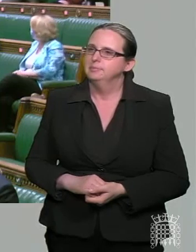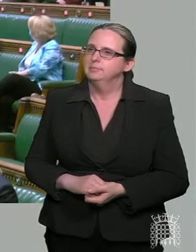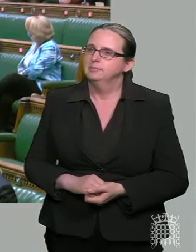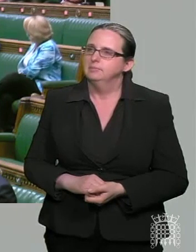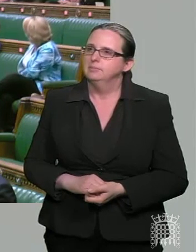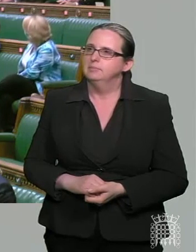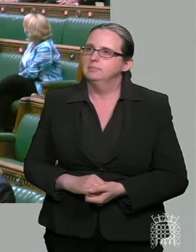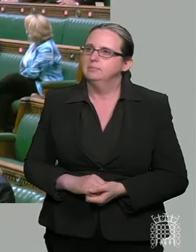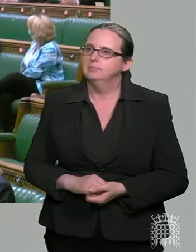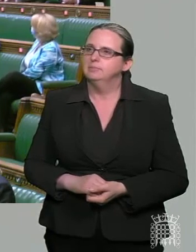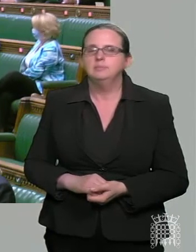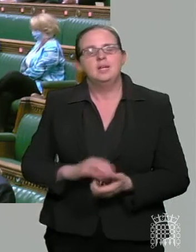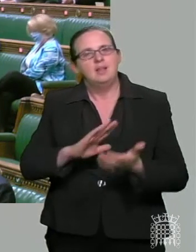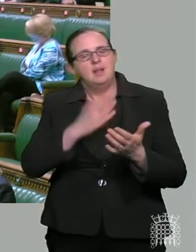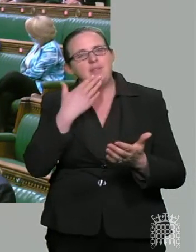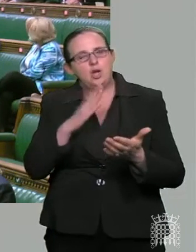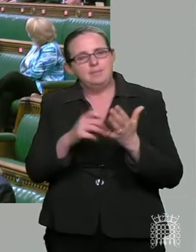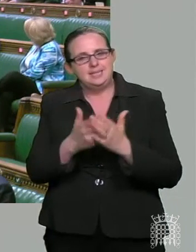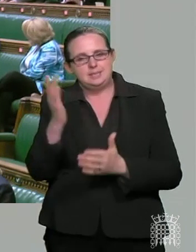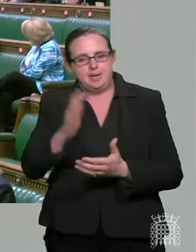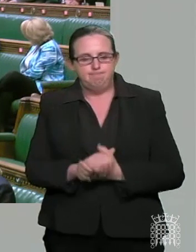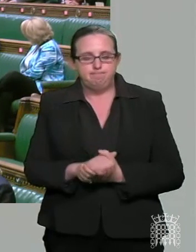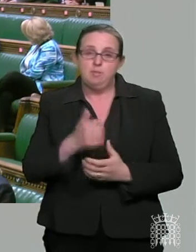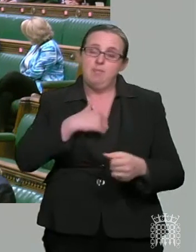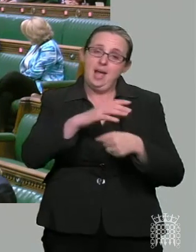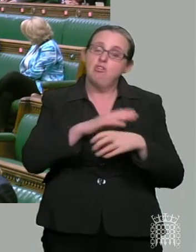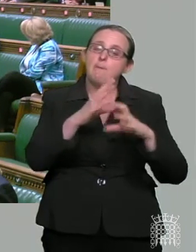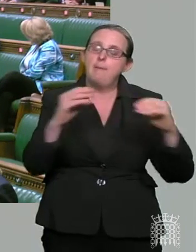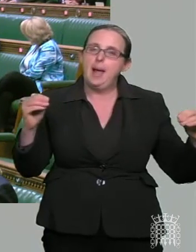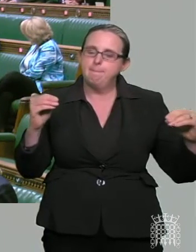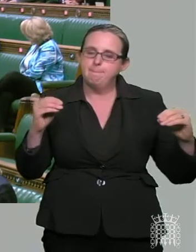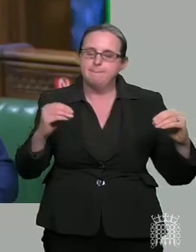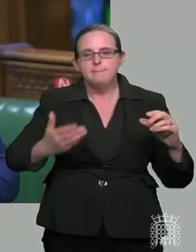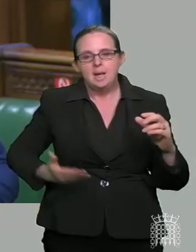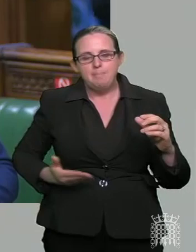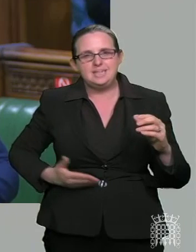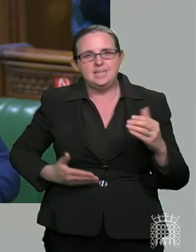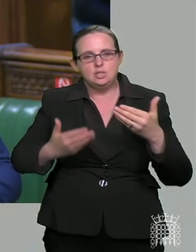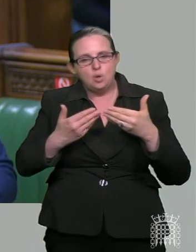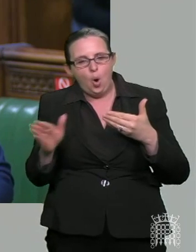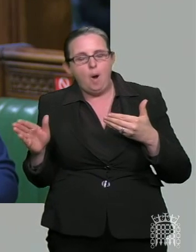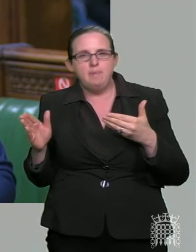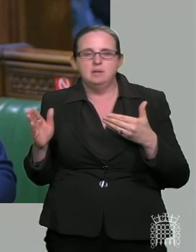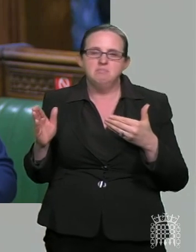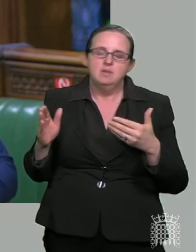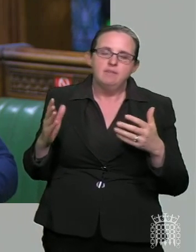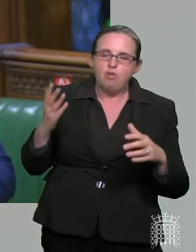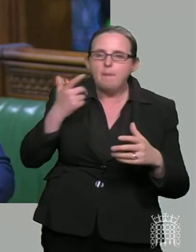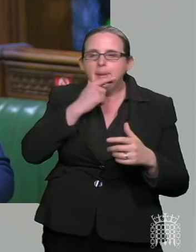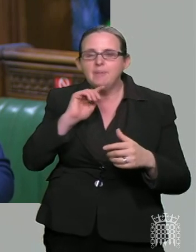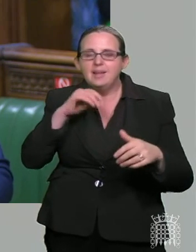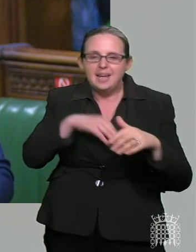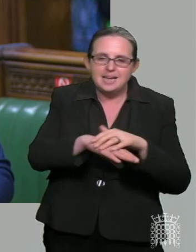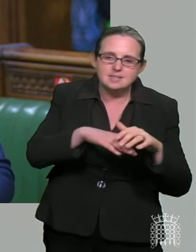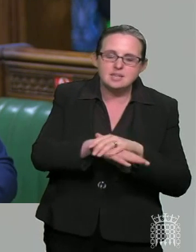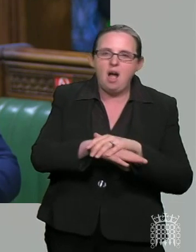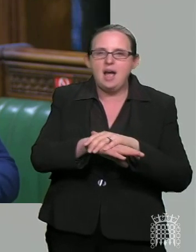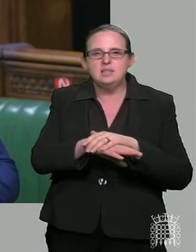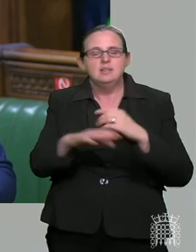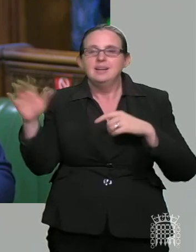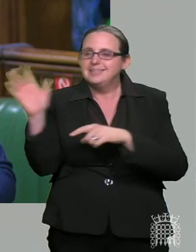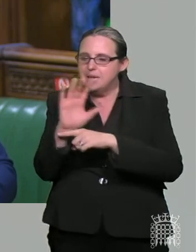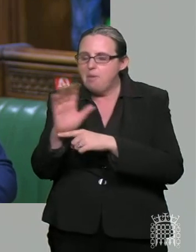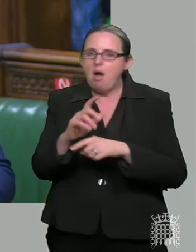Throughout this week, businesses across Burnley and Padiham have reopened their doors to customers inside—from Usha and Molly Rigby’s to Bellissimo and Reel Cinema.